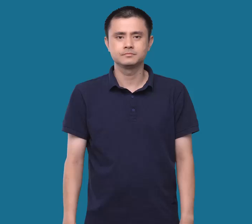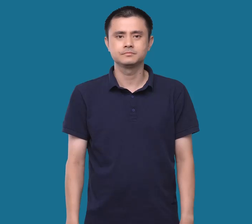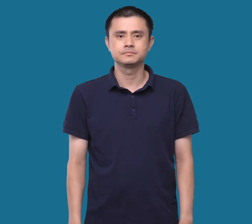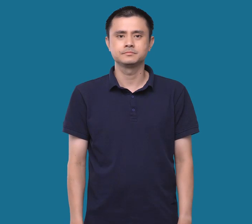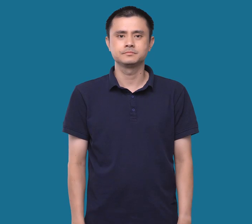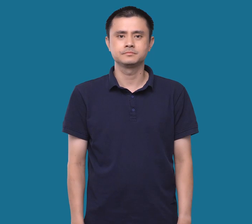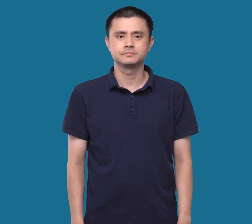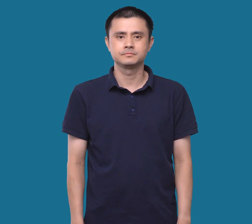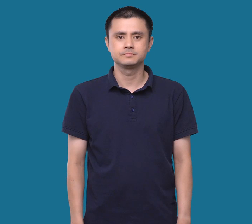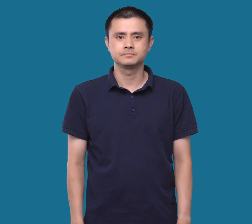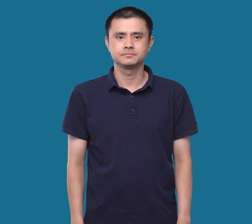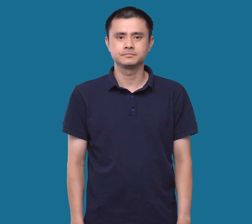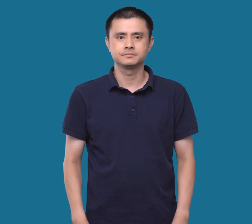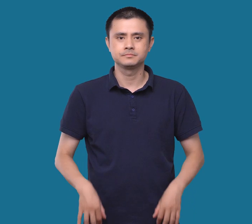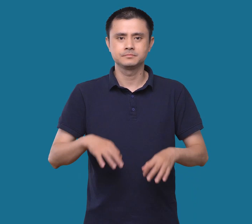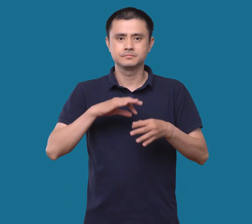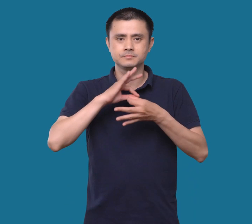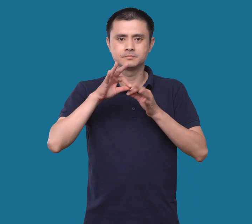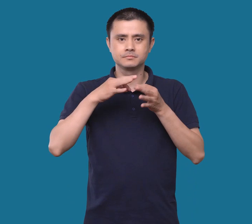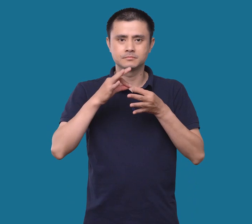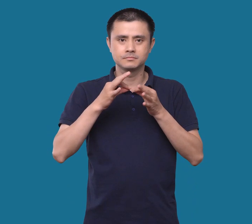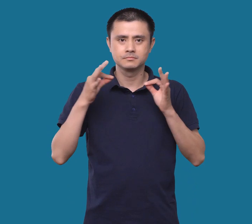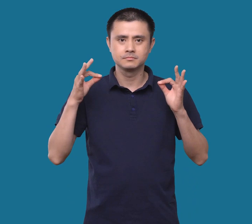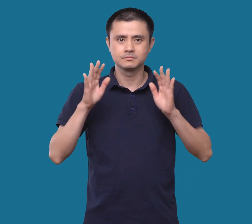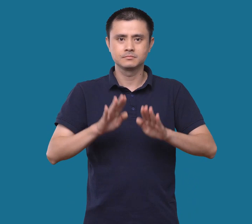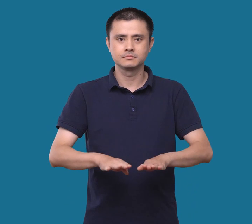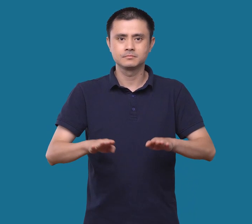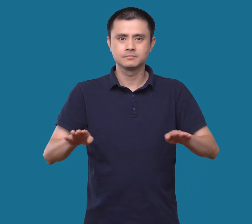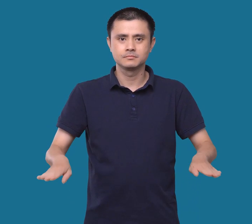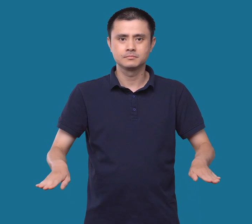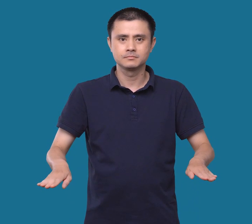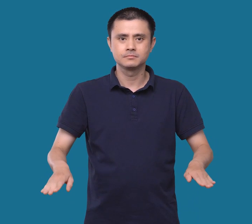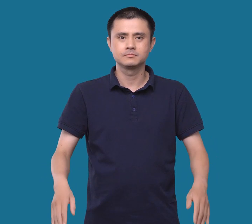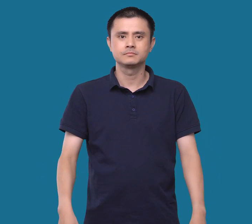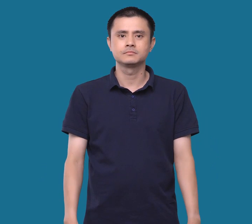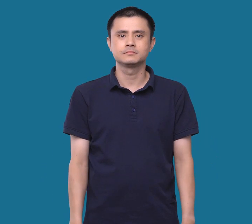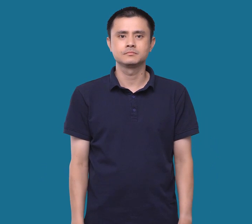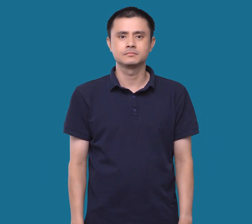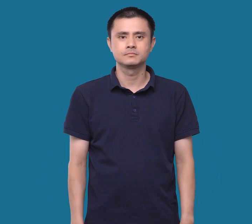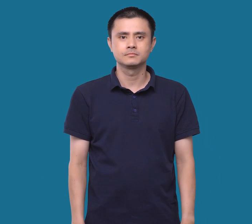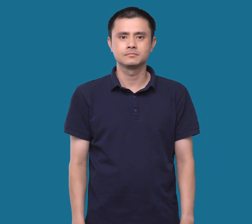đội thiếu niên